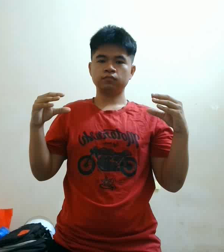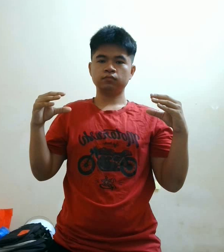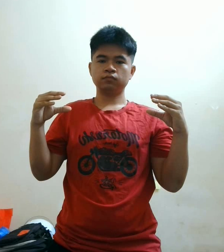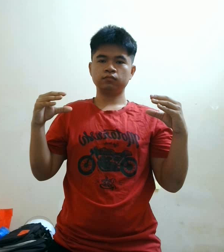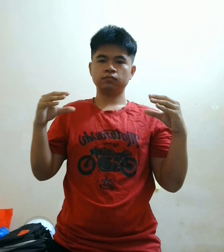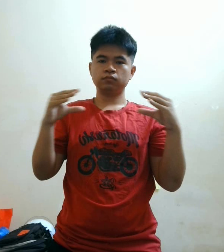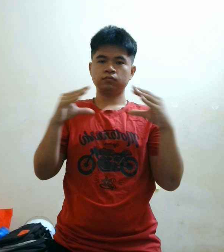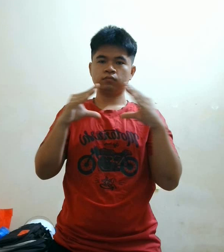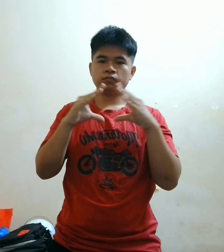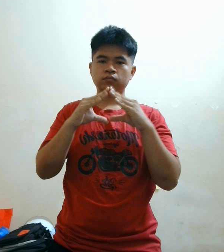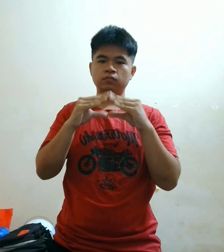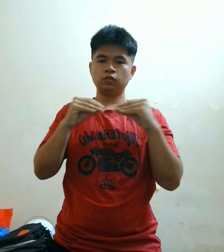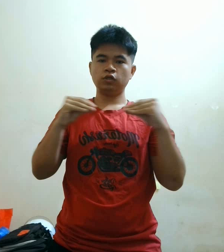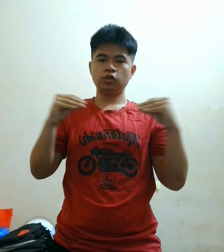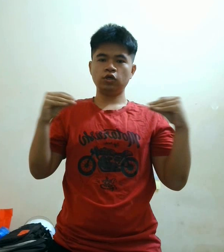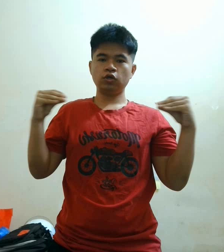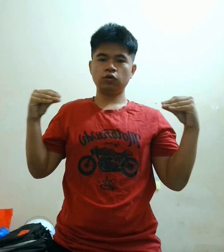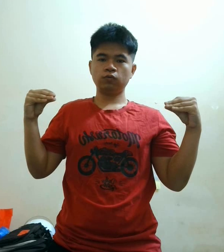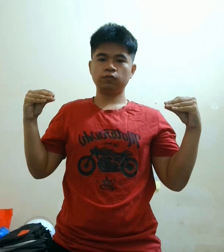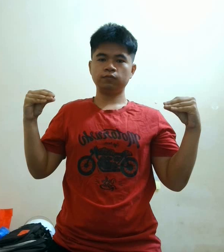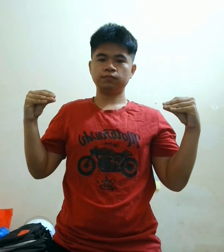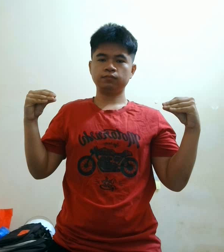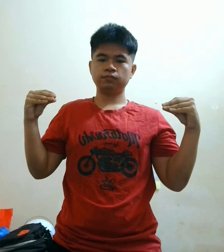nhieu